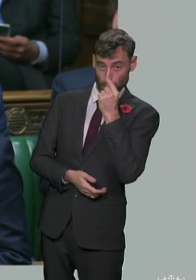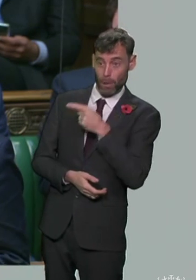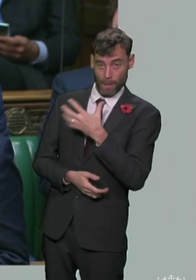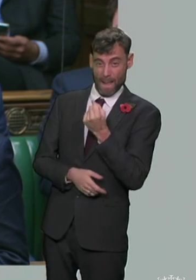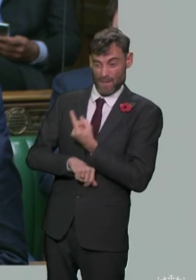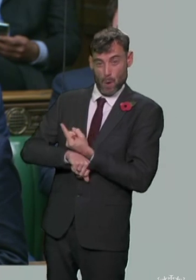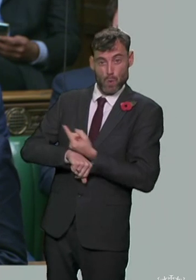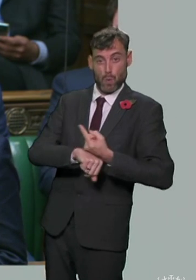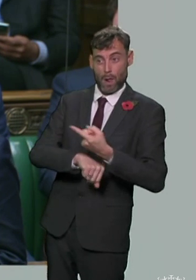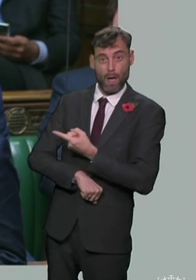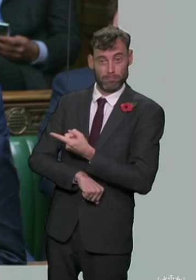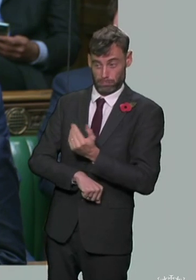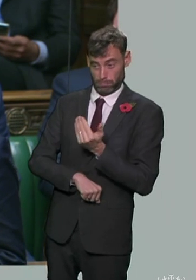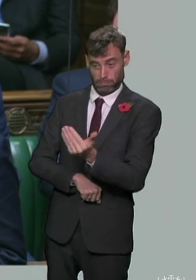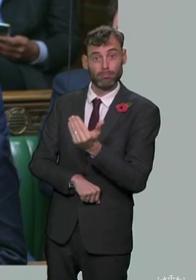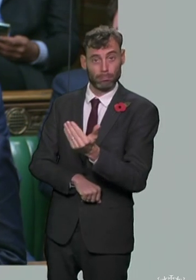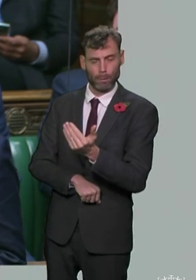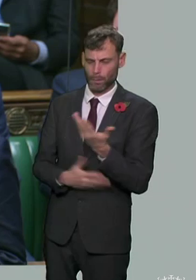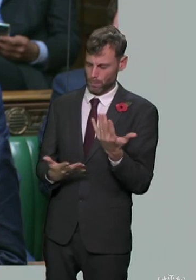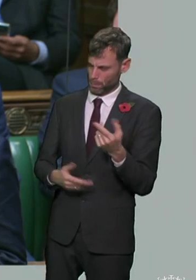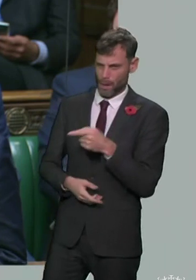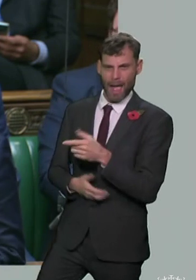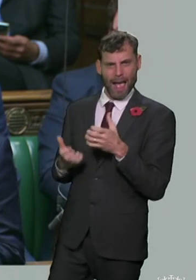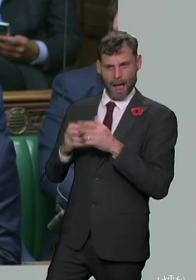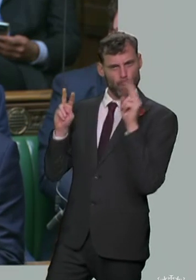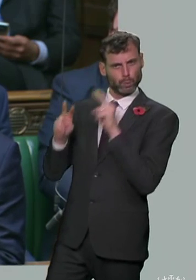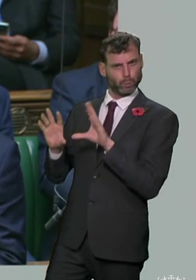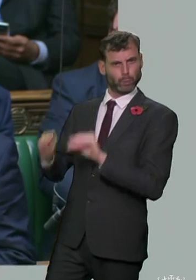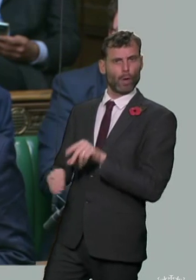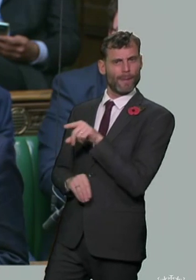What will the UK do with our international partners to tackle that?